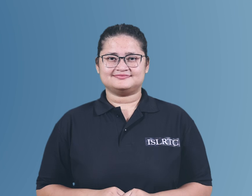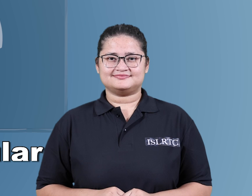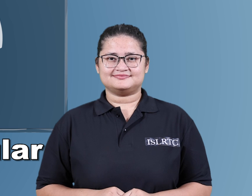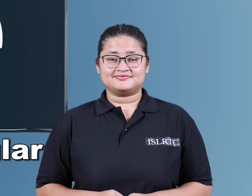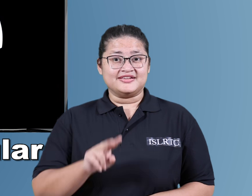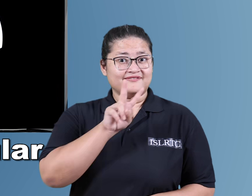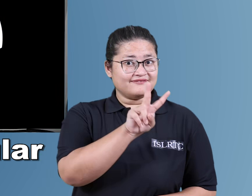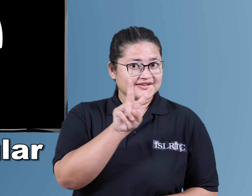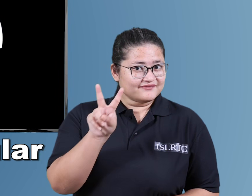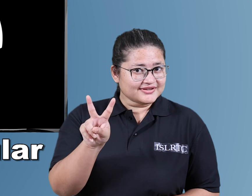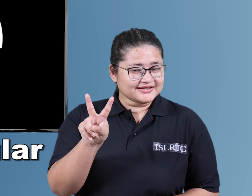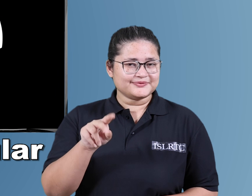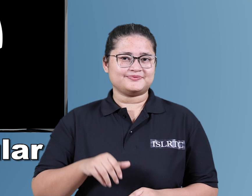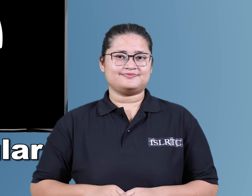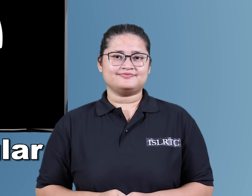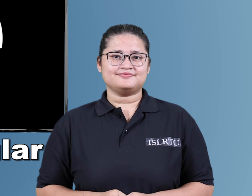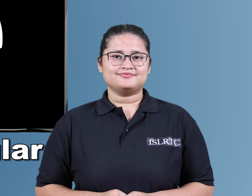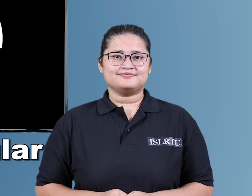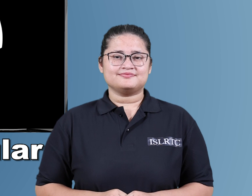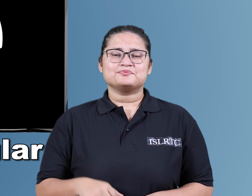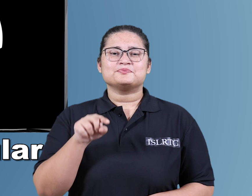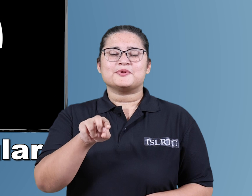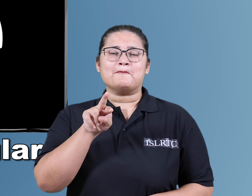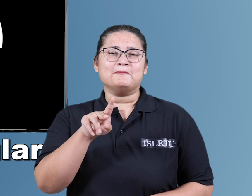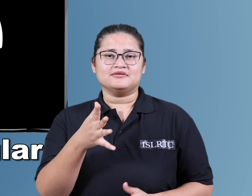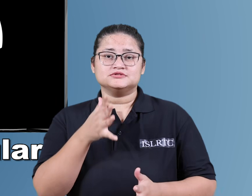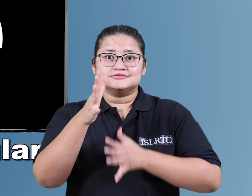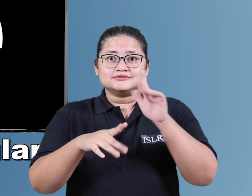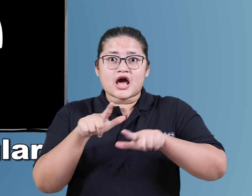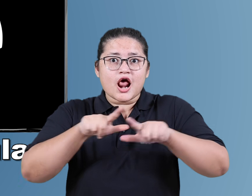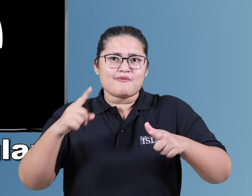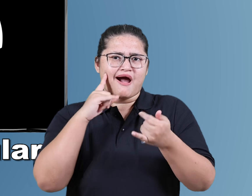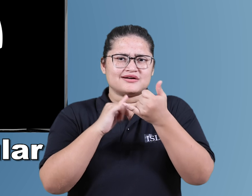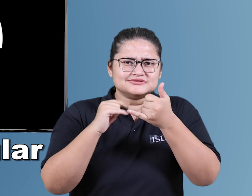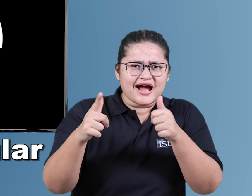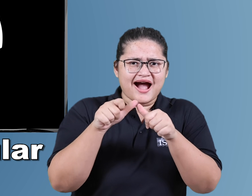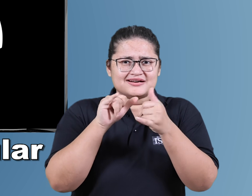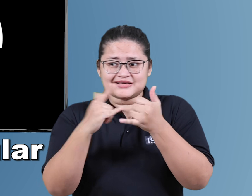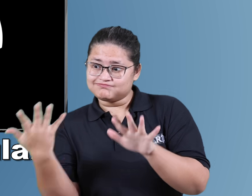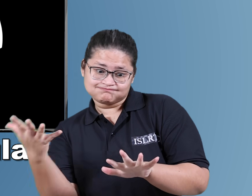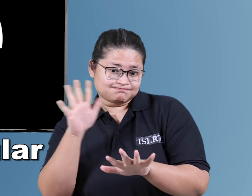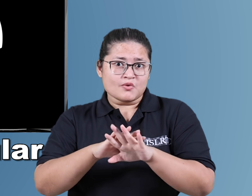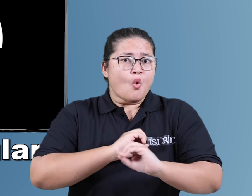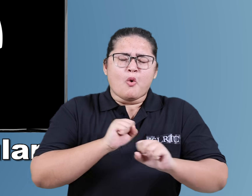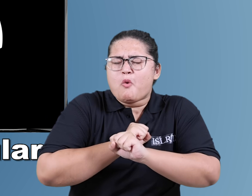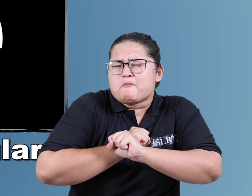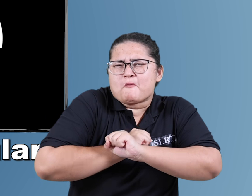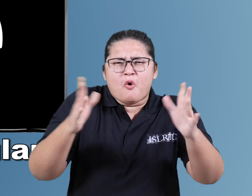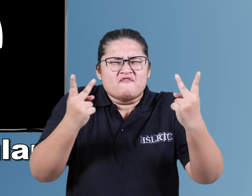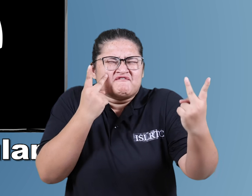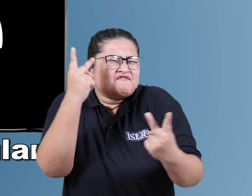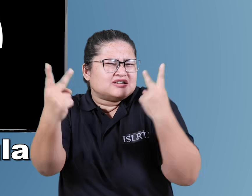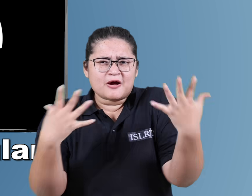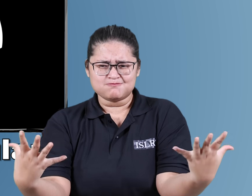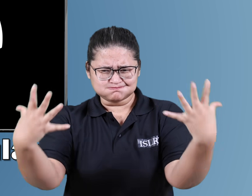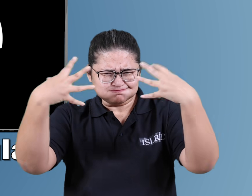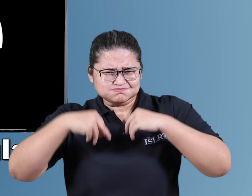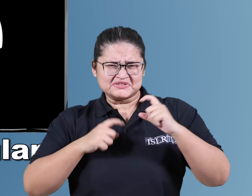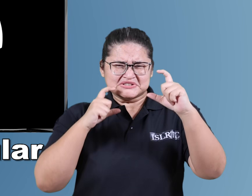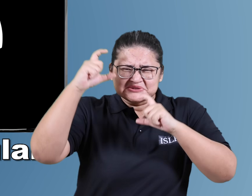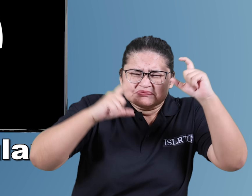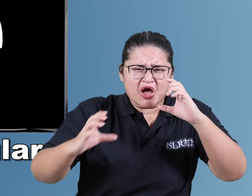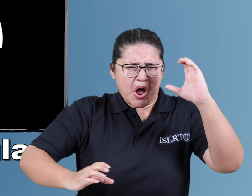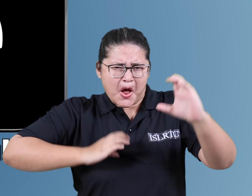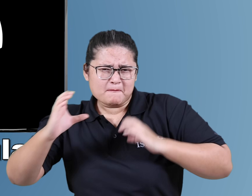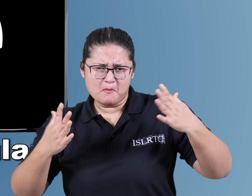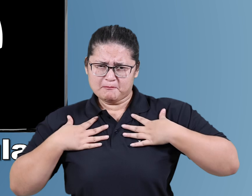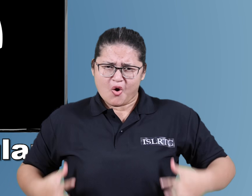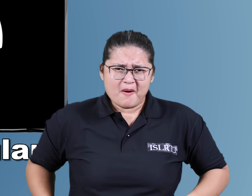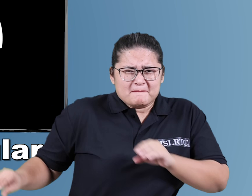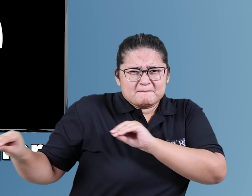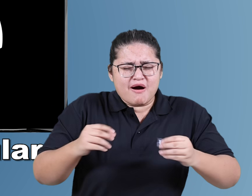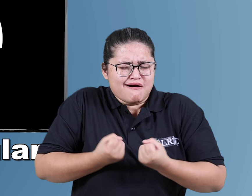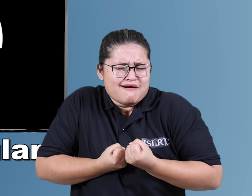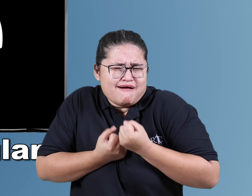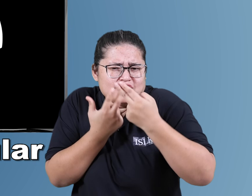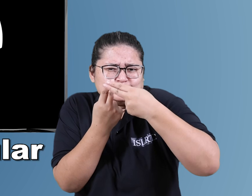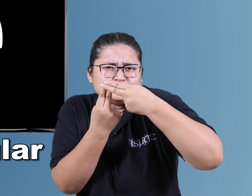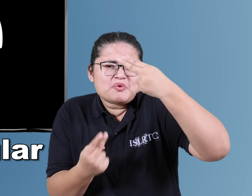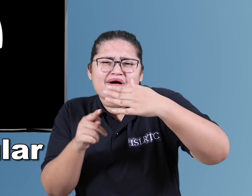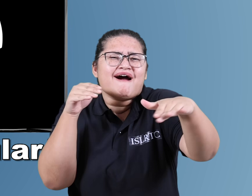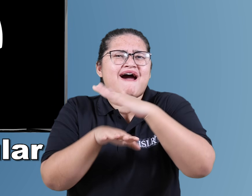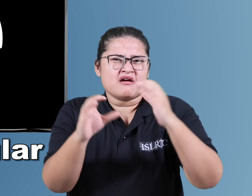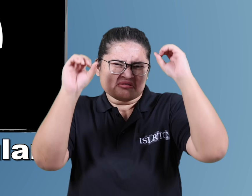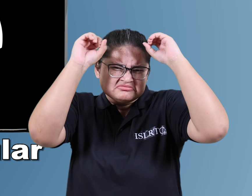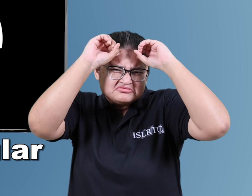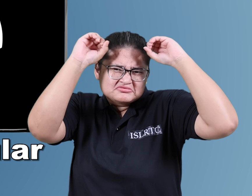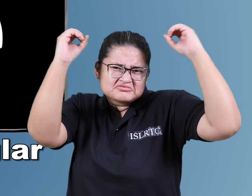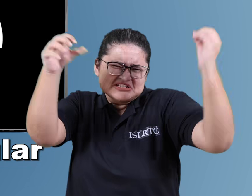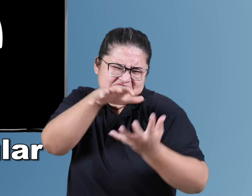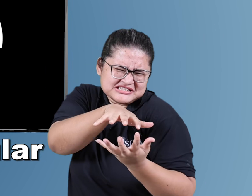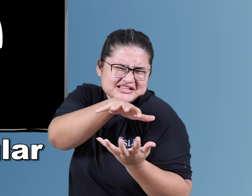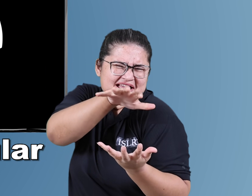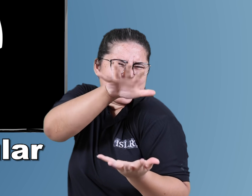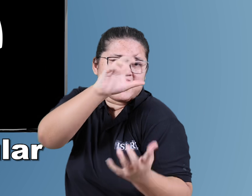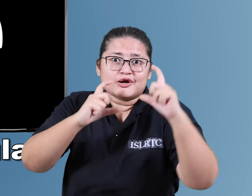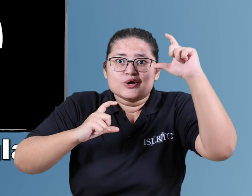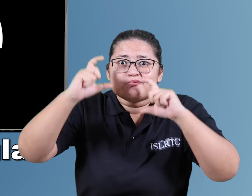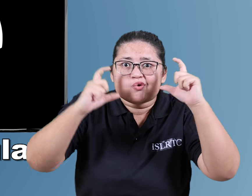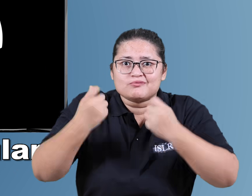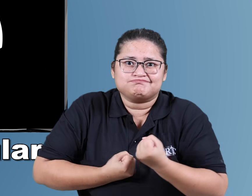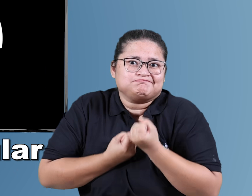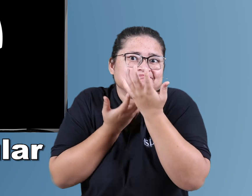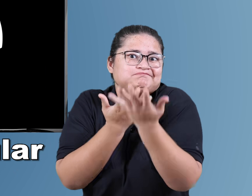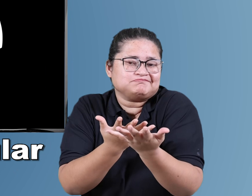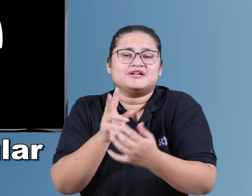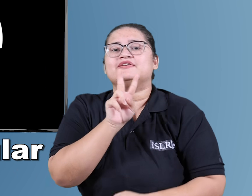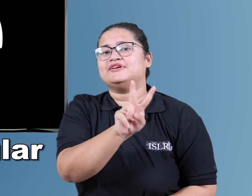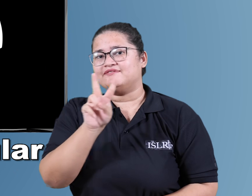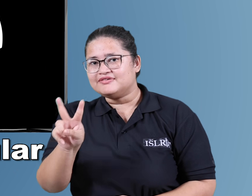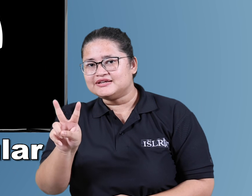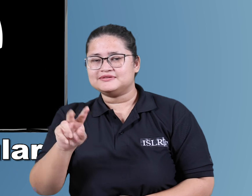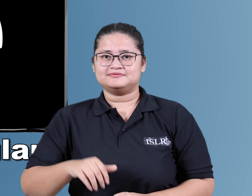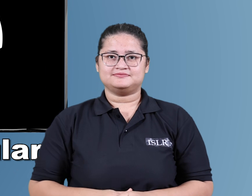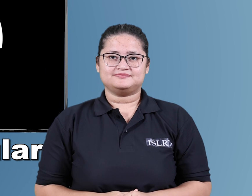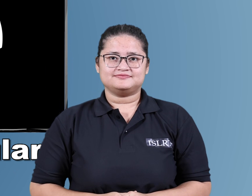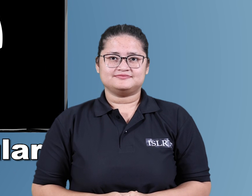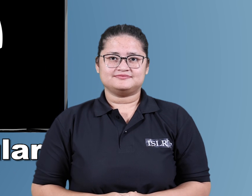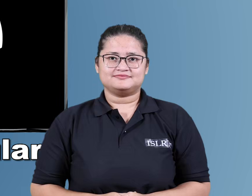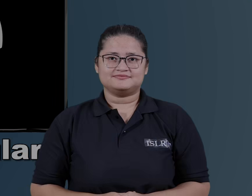Visual Vernacular Visual Vernacular (VV) in the context of Indian Sign Language literature refers to a storytelling style that utilizes the visual aspects of sign language to convey meaning, emotion, and narrative through facial expressions, body language, and sign movements.